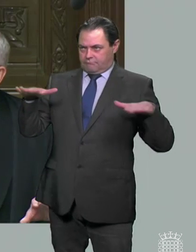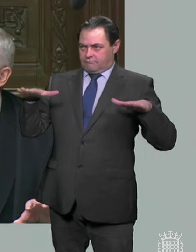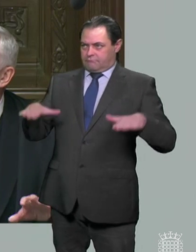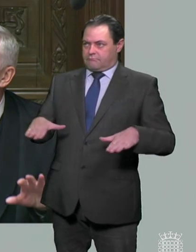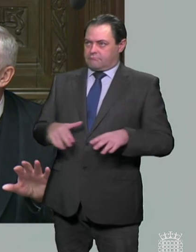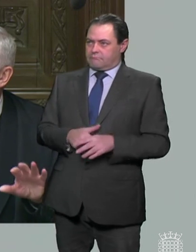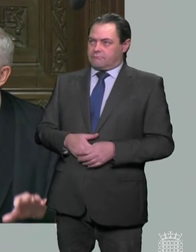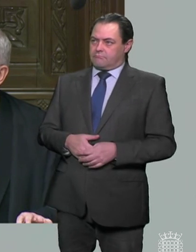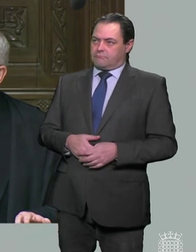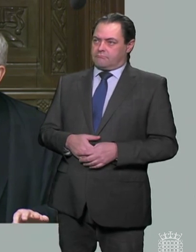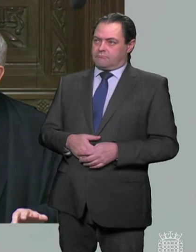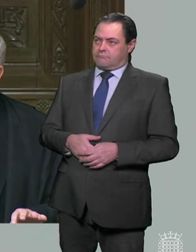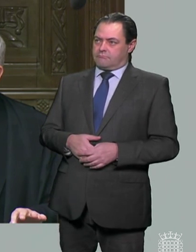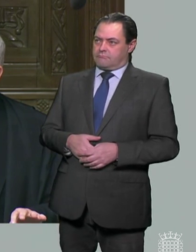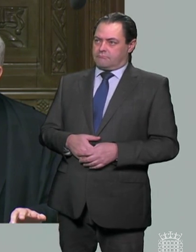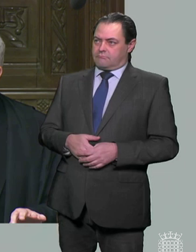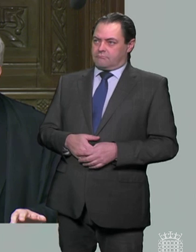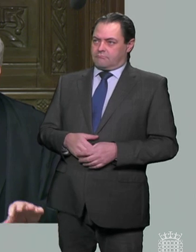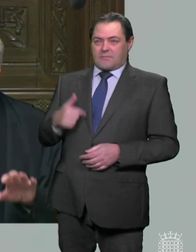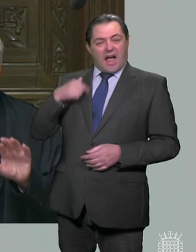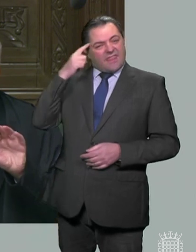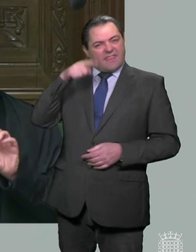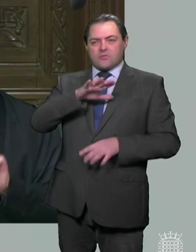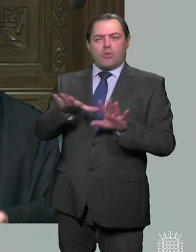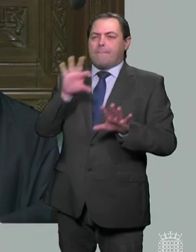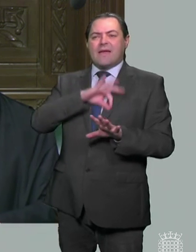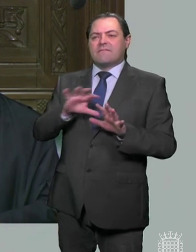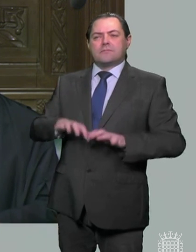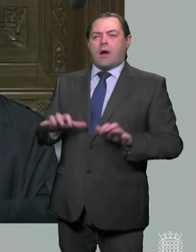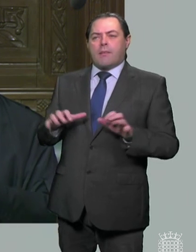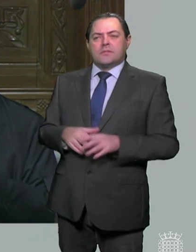I do not think today has done this House any good.